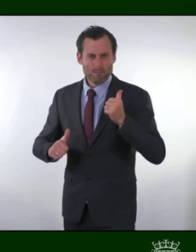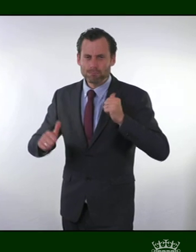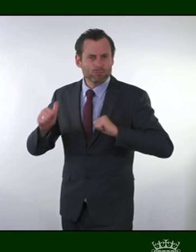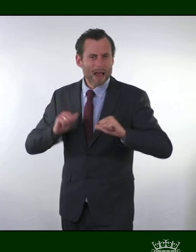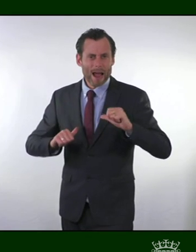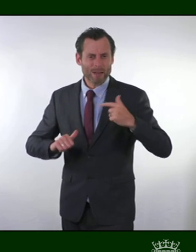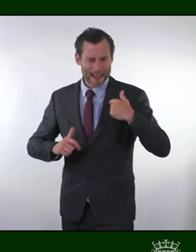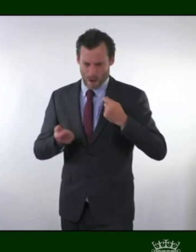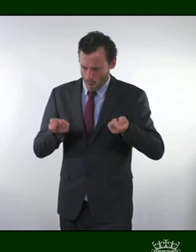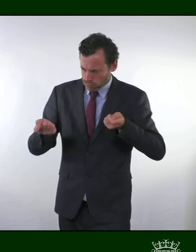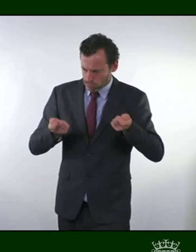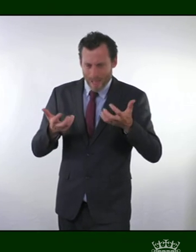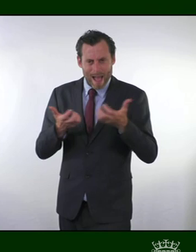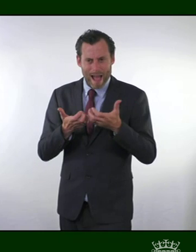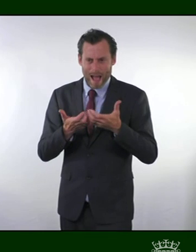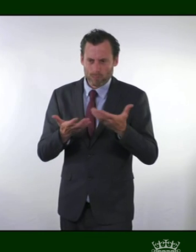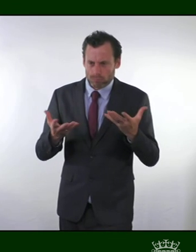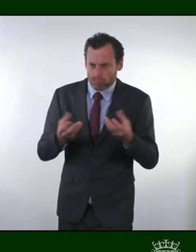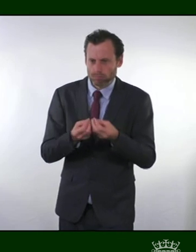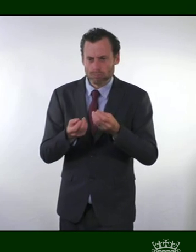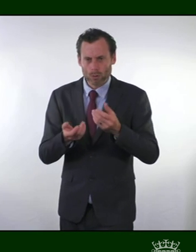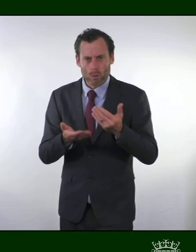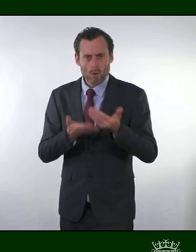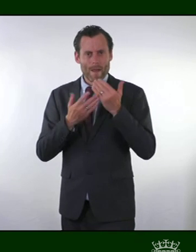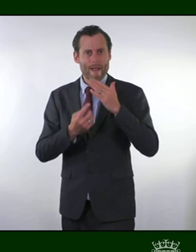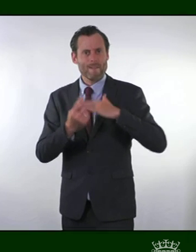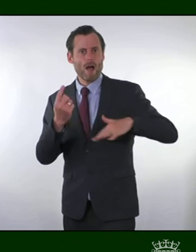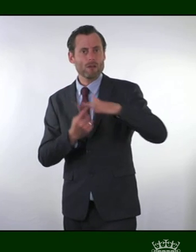She talked about Germany and other countries.